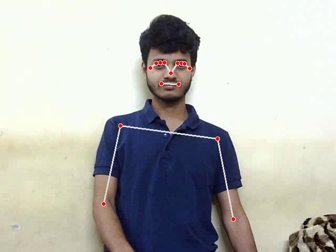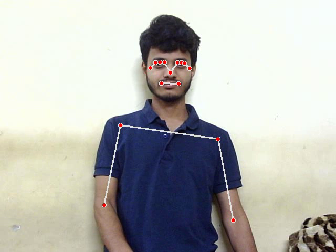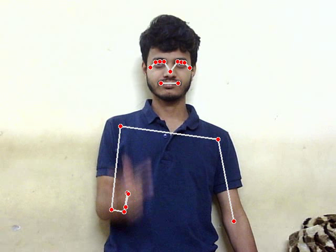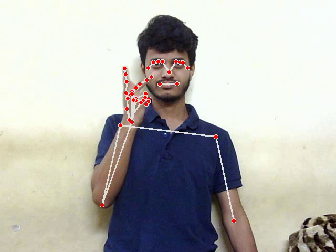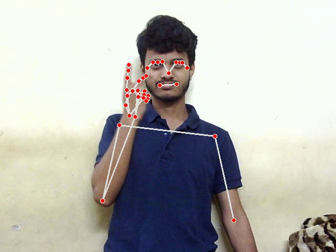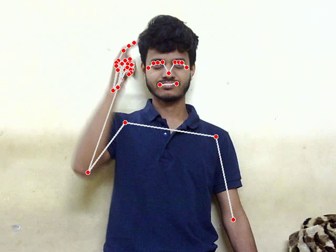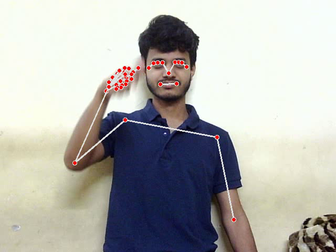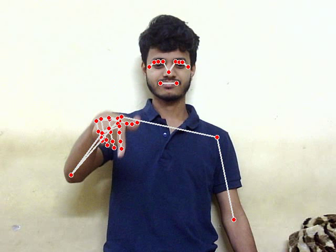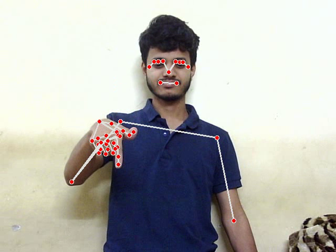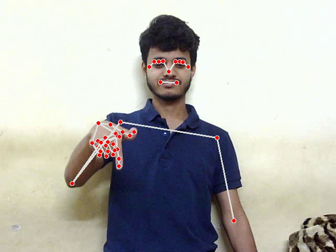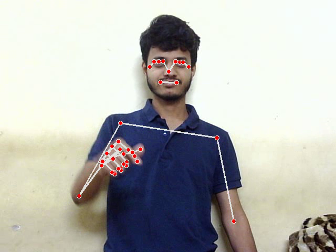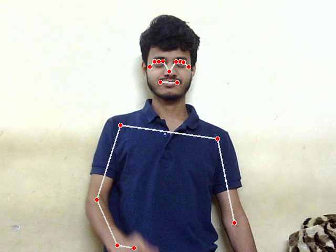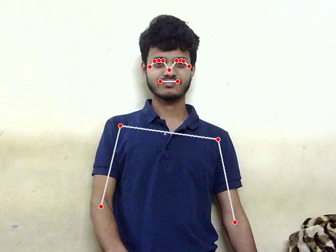see you later